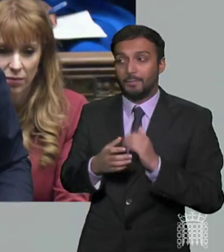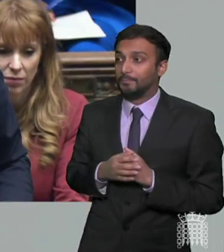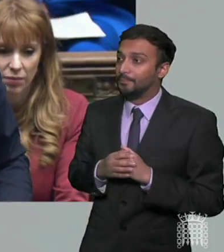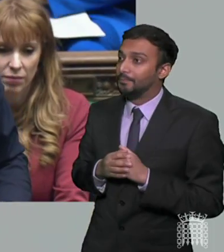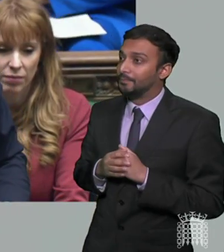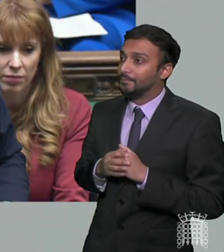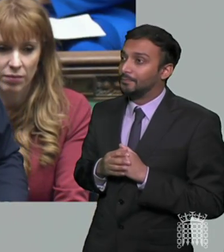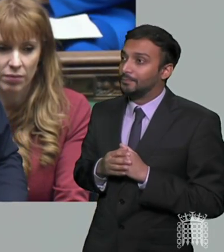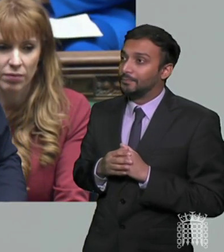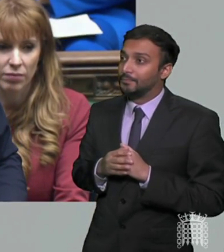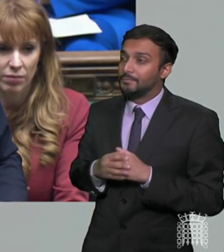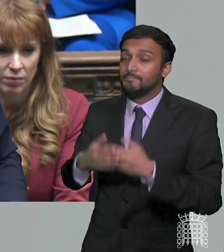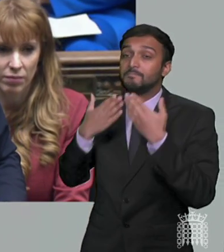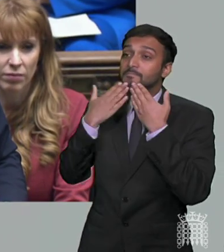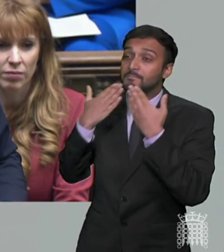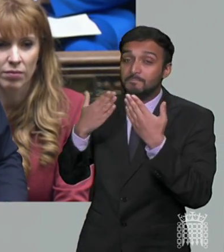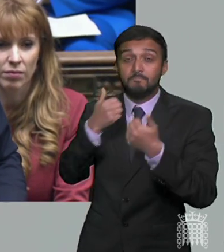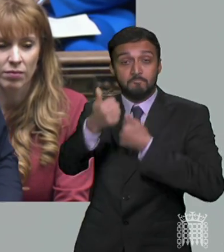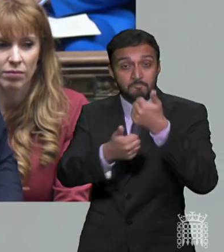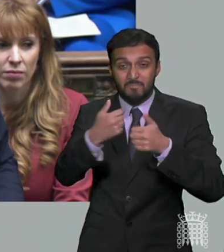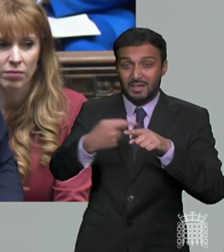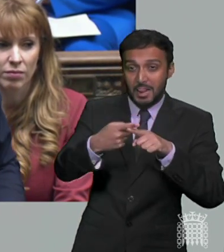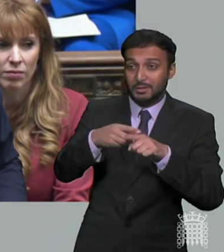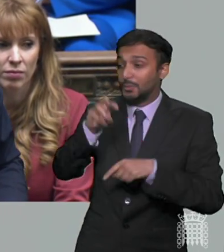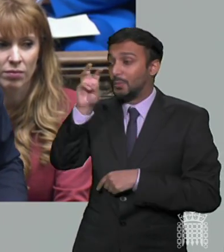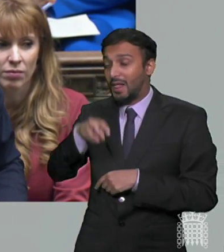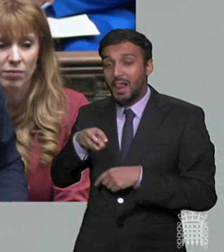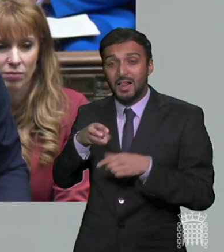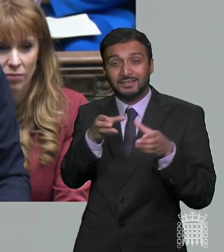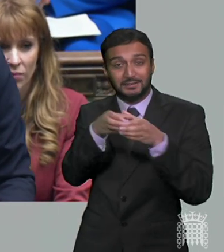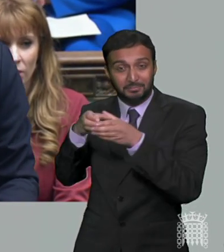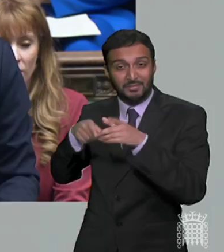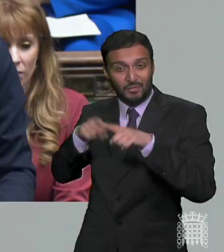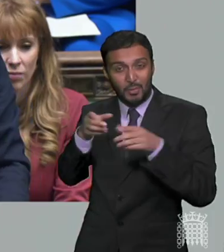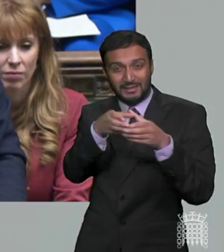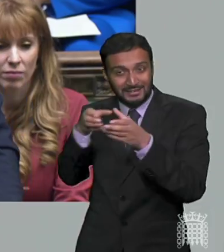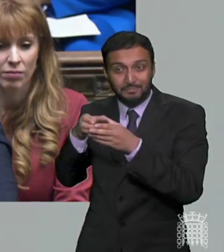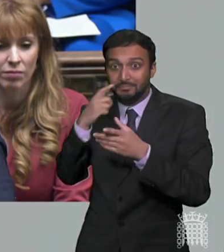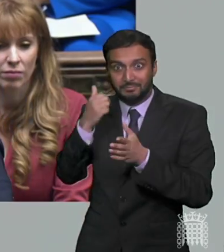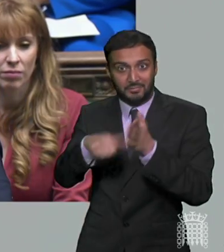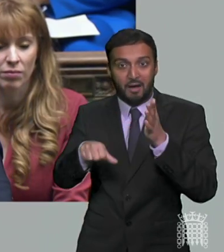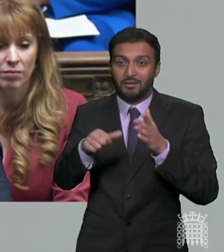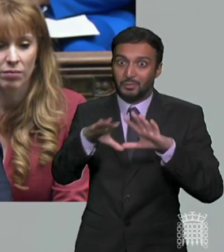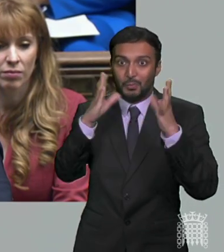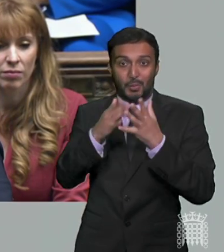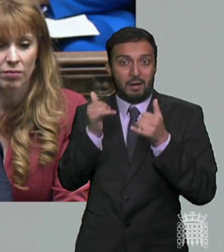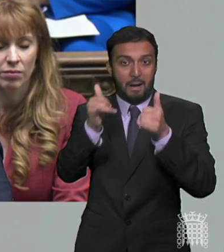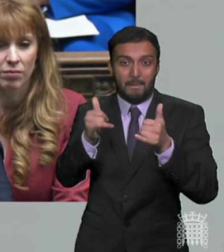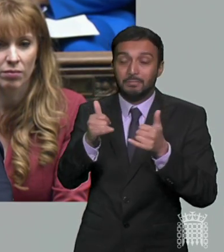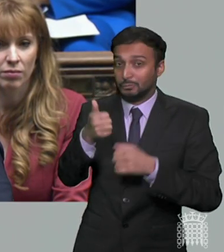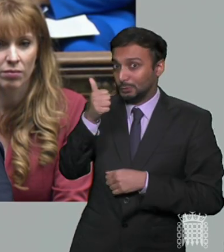Congratulations to England and Wales on their start to the World cup, and good luck for the rest of the tournament.